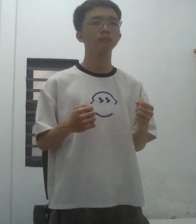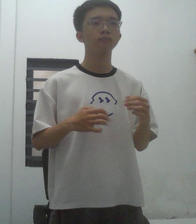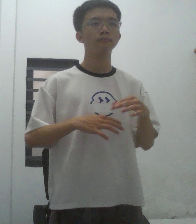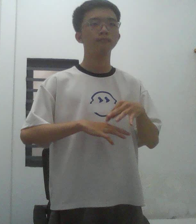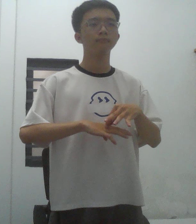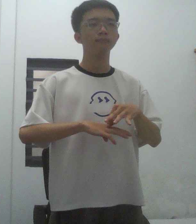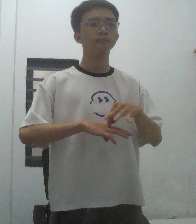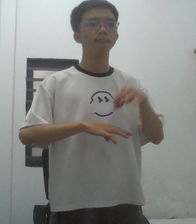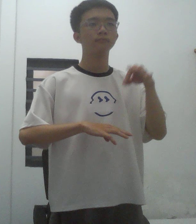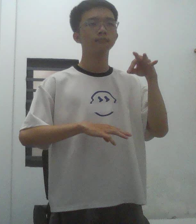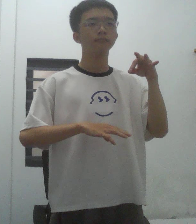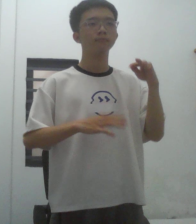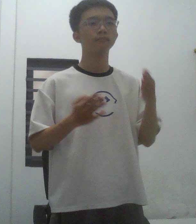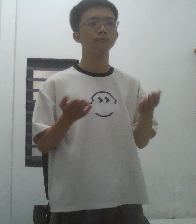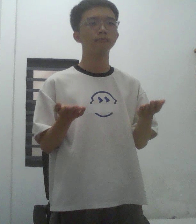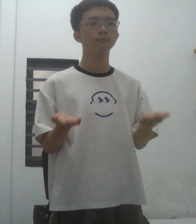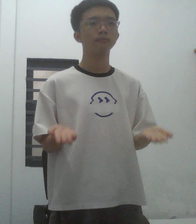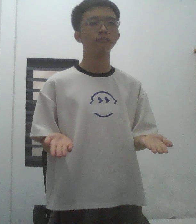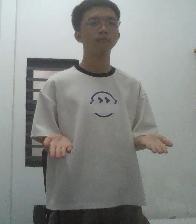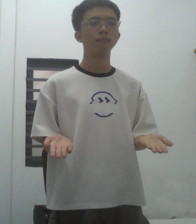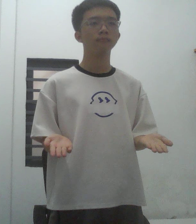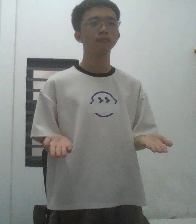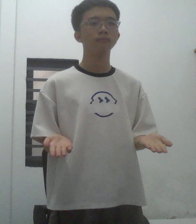tuan nay